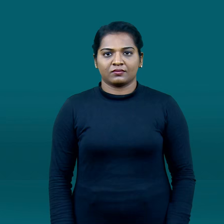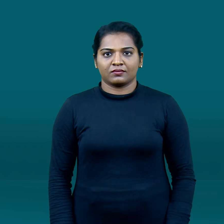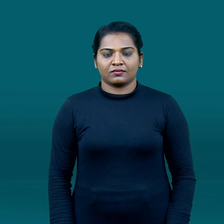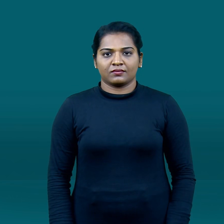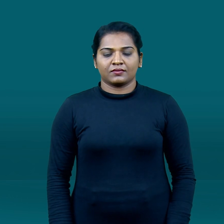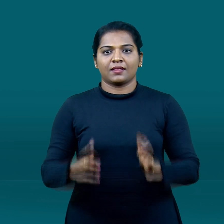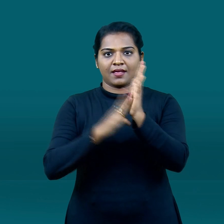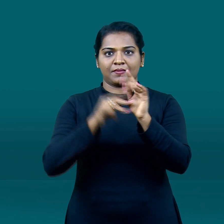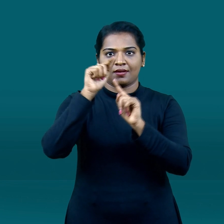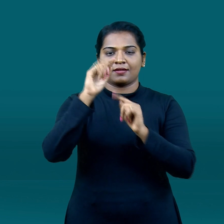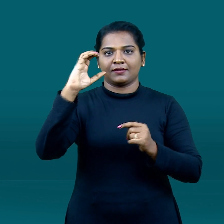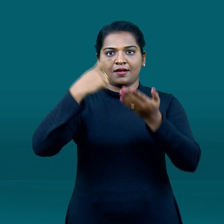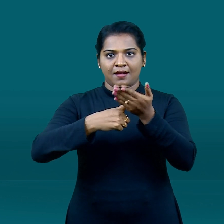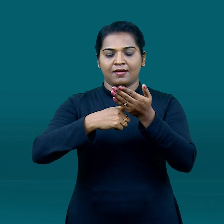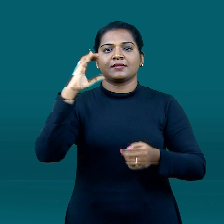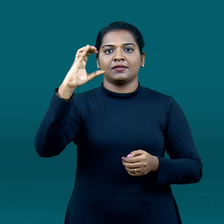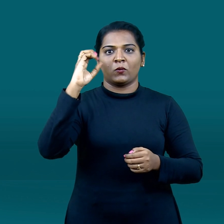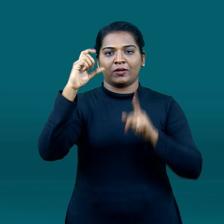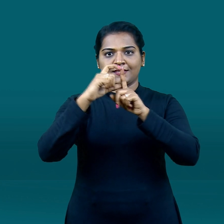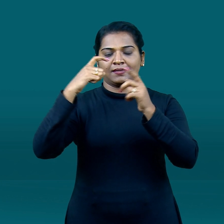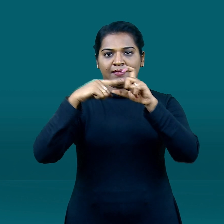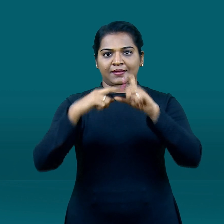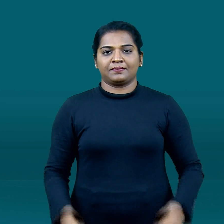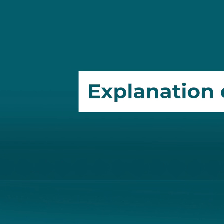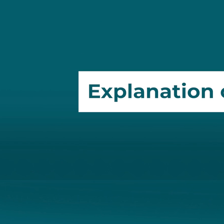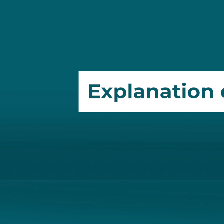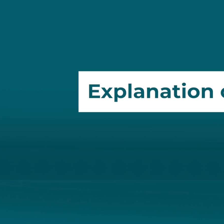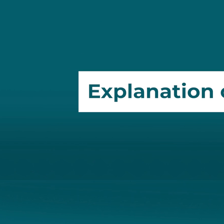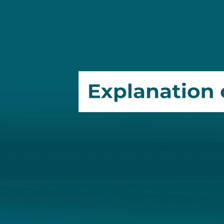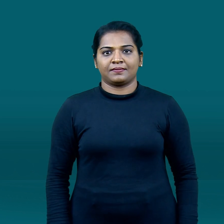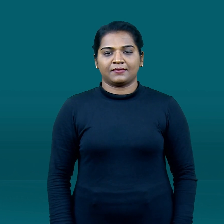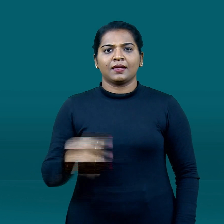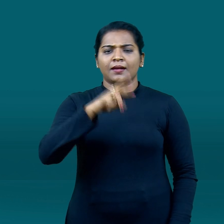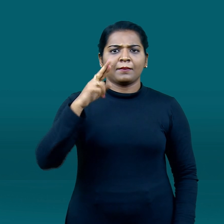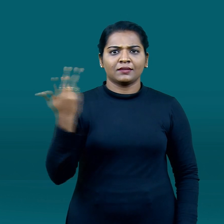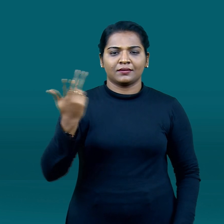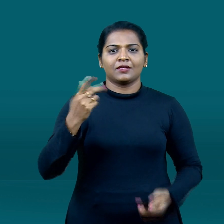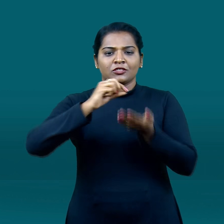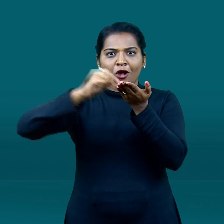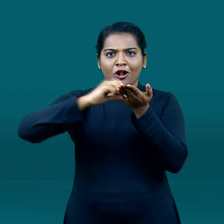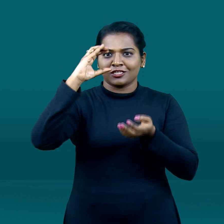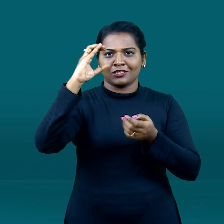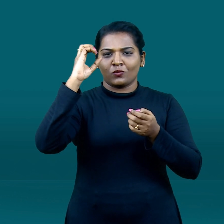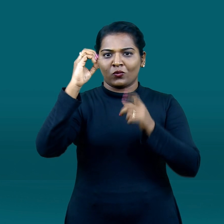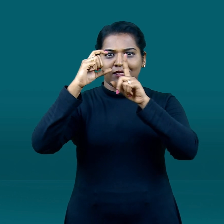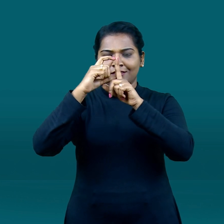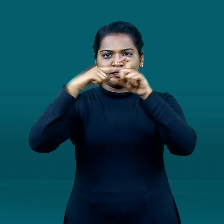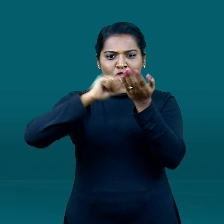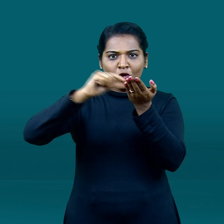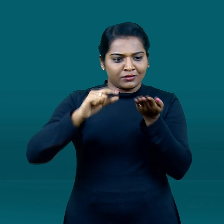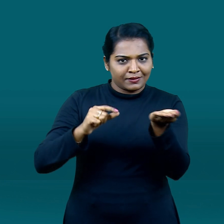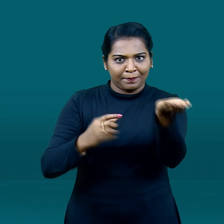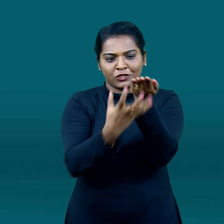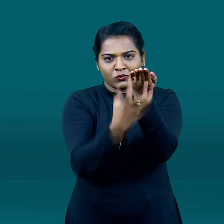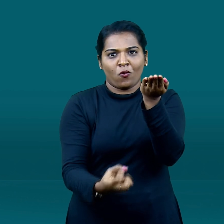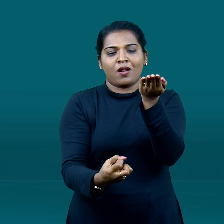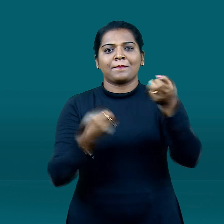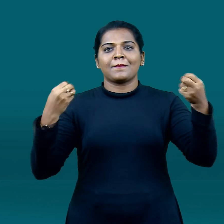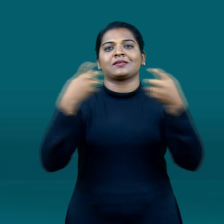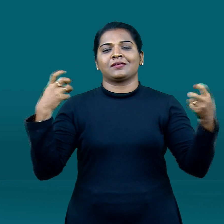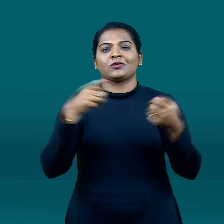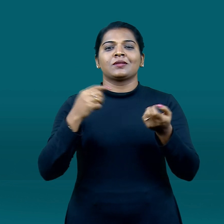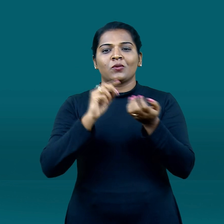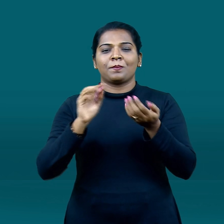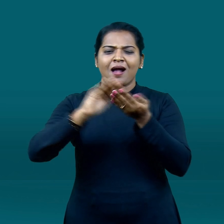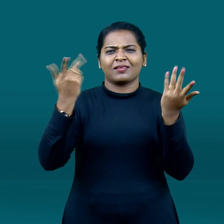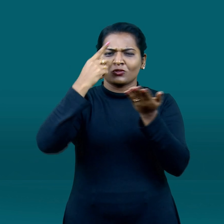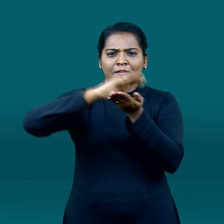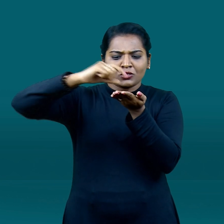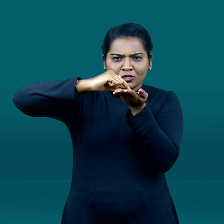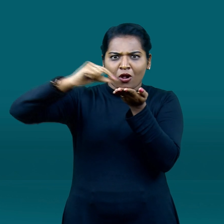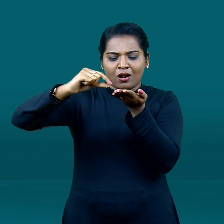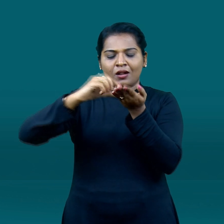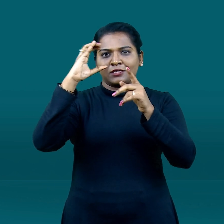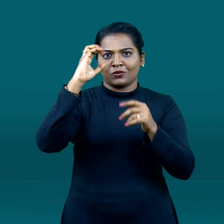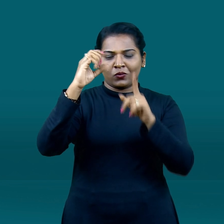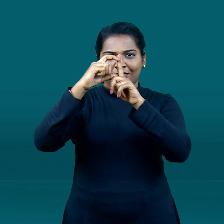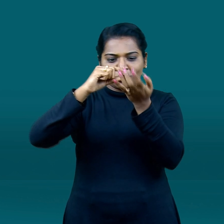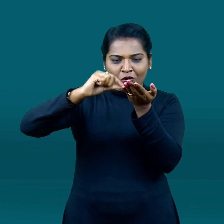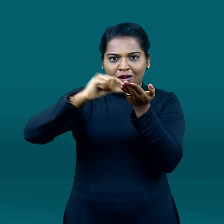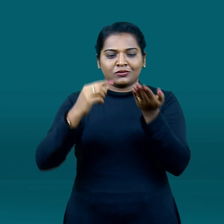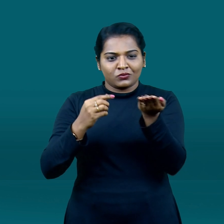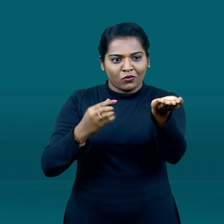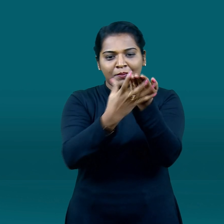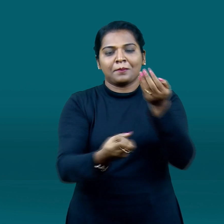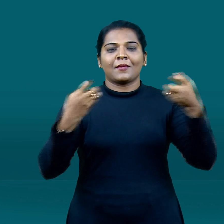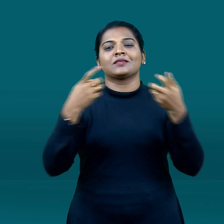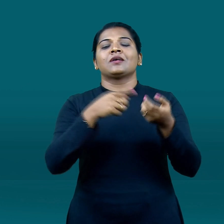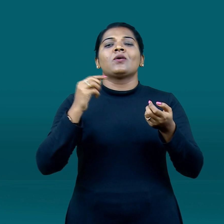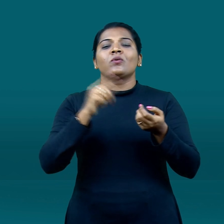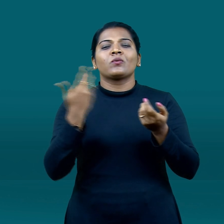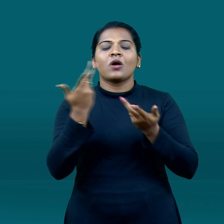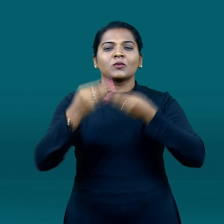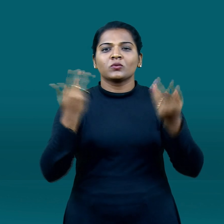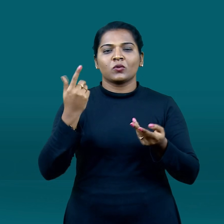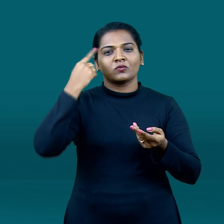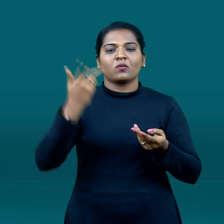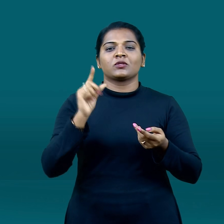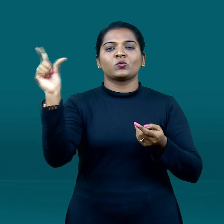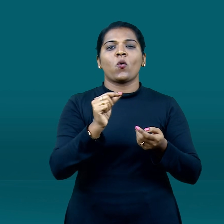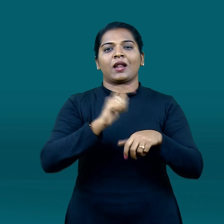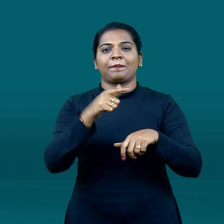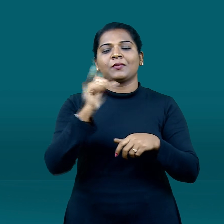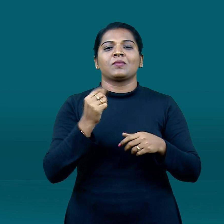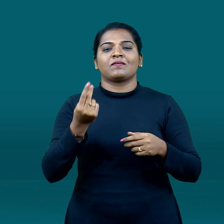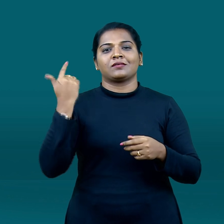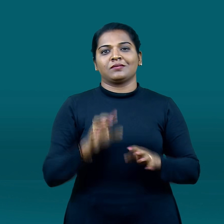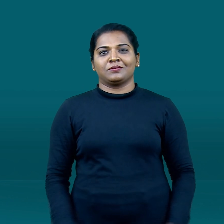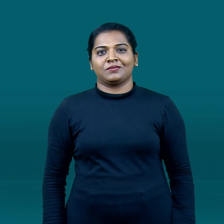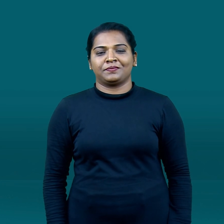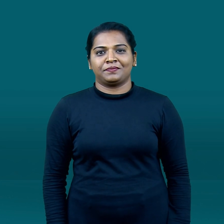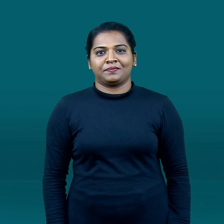MICR Code